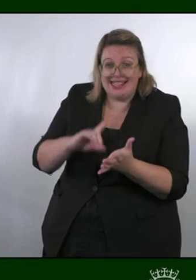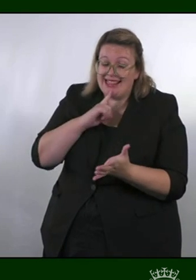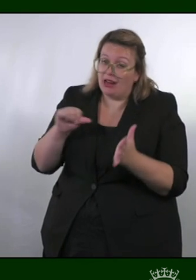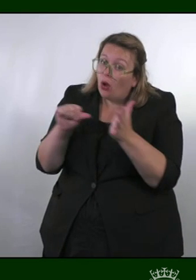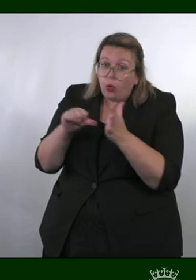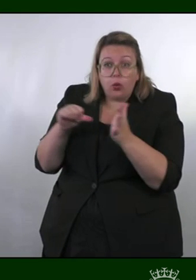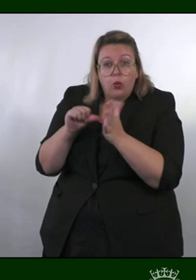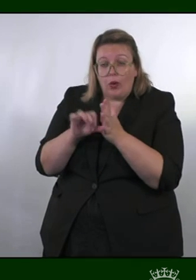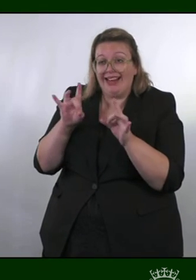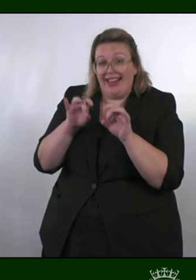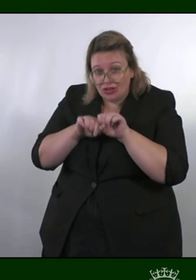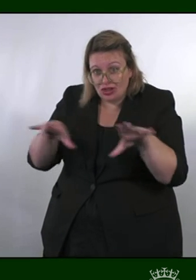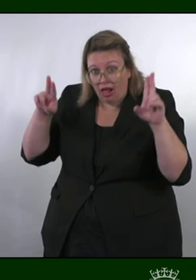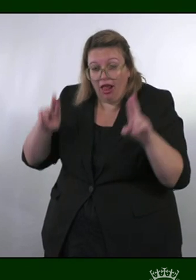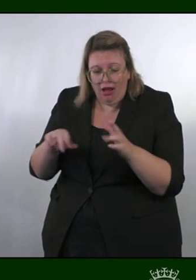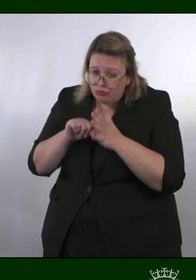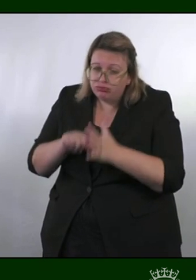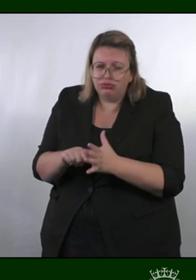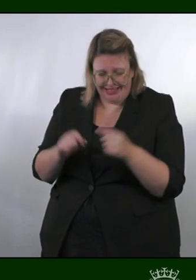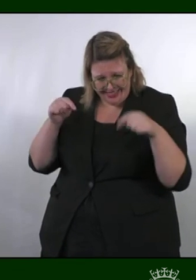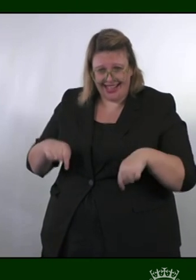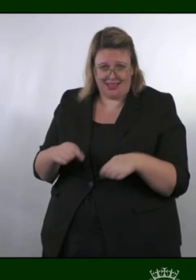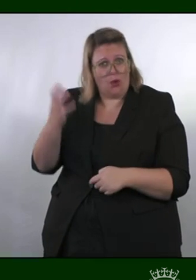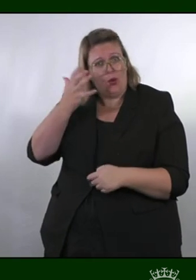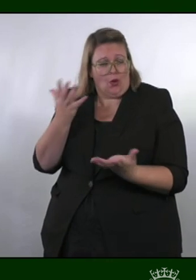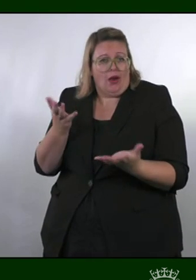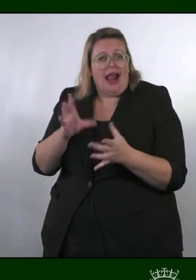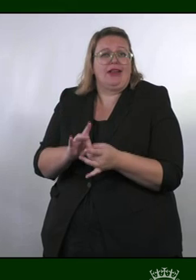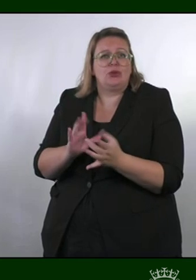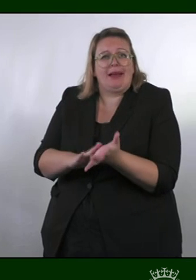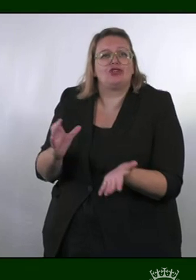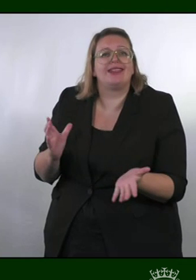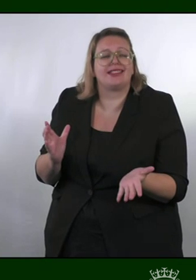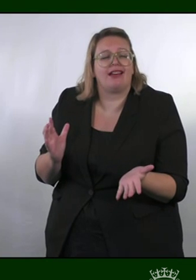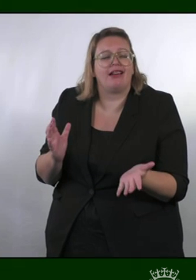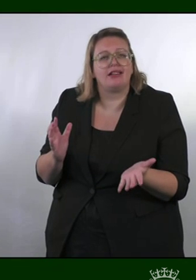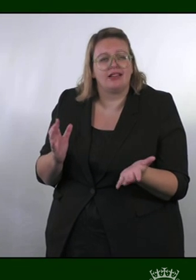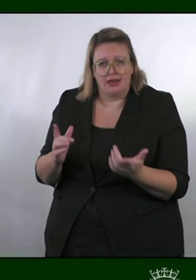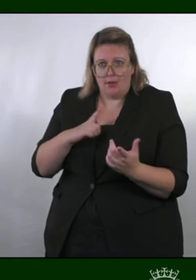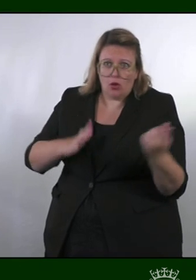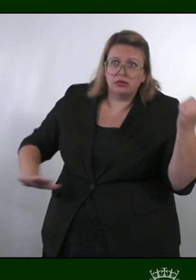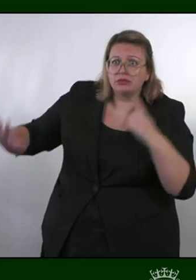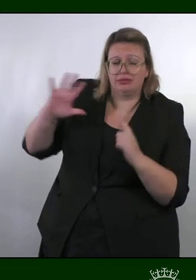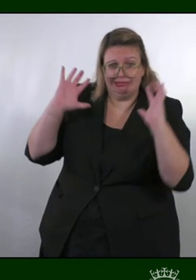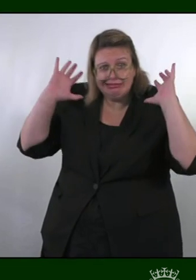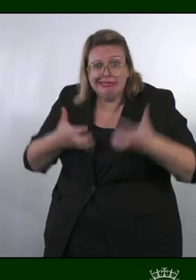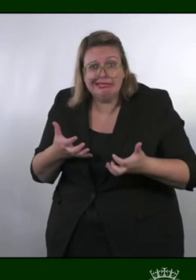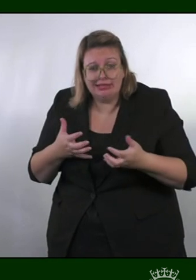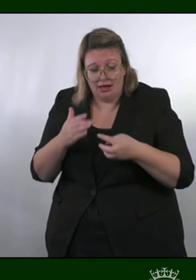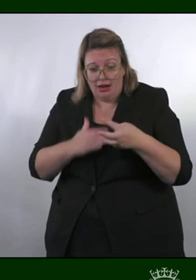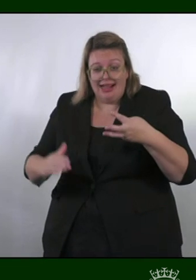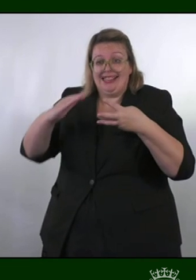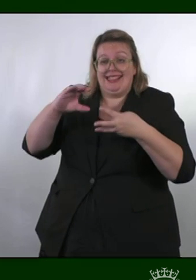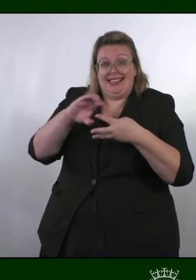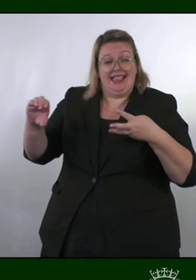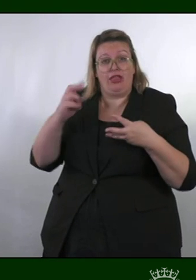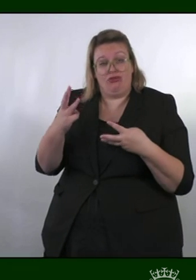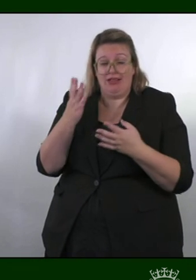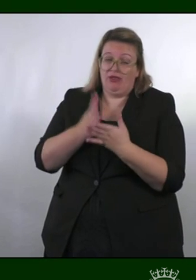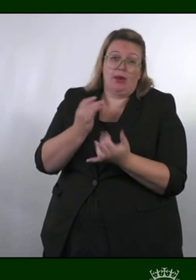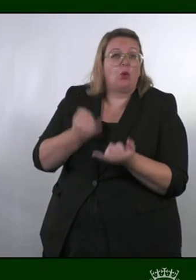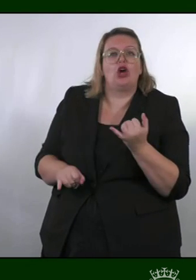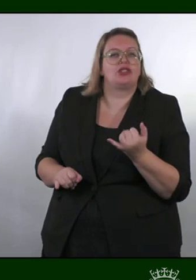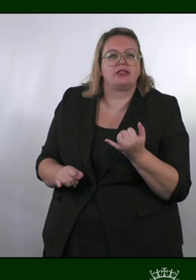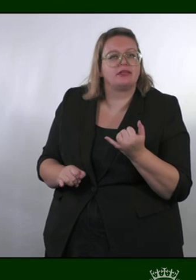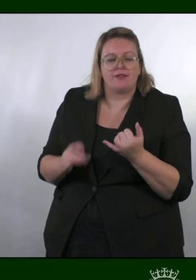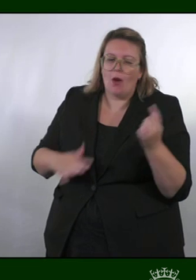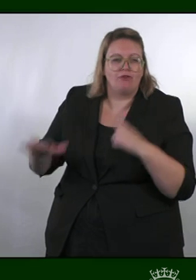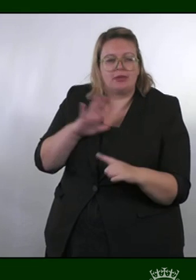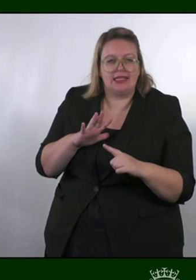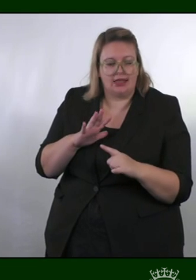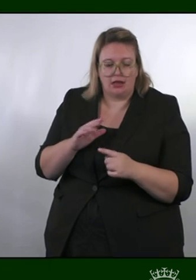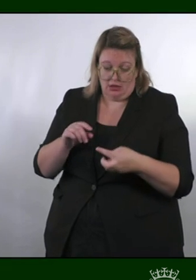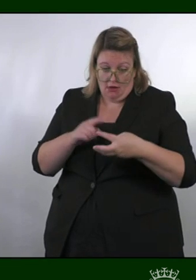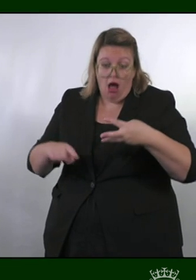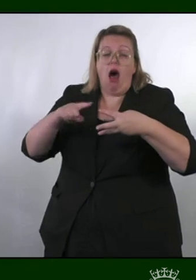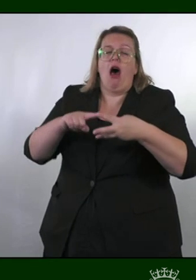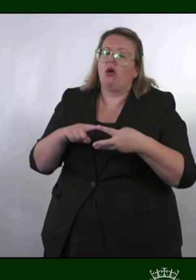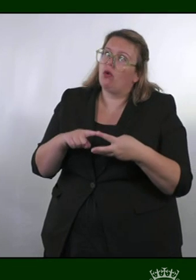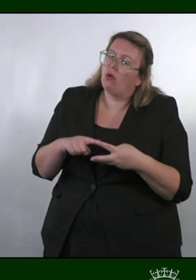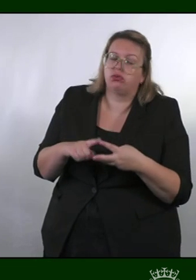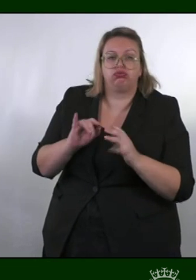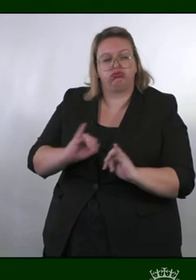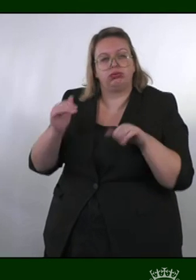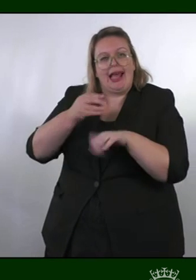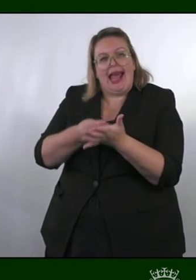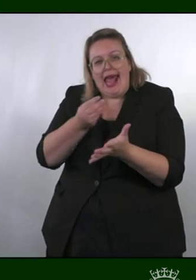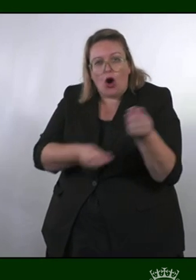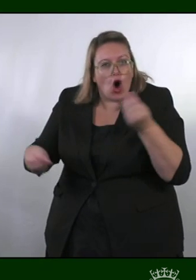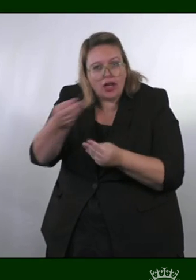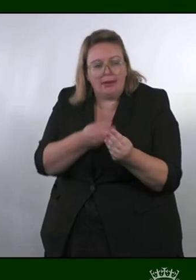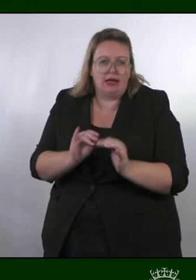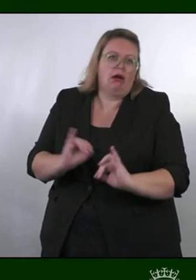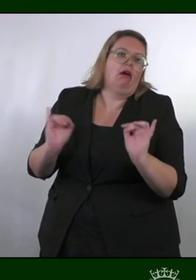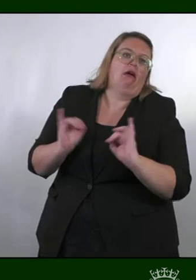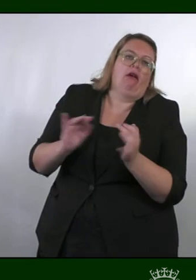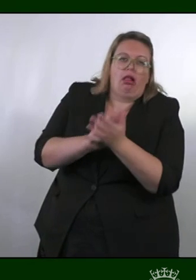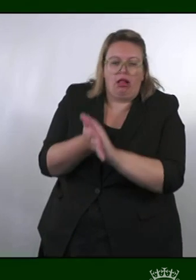That goes to the heart of the issue in Greater Manchester and elsewhere. The widespread fear is that tier 3 is the worst of all worlds: it brings significant economic harm without getting the virus sufficiently under control to exit tier 3 .